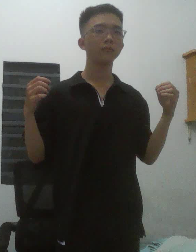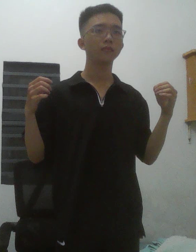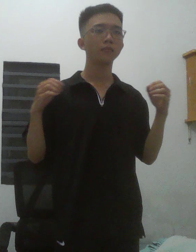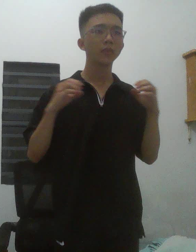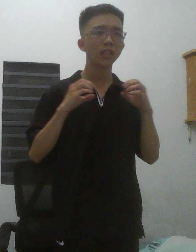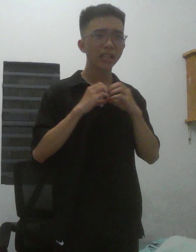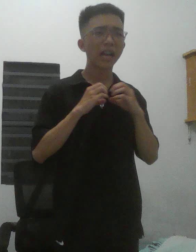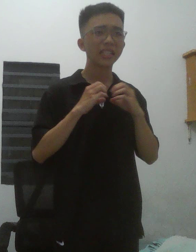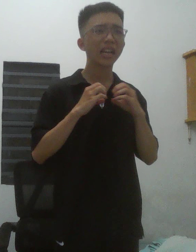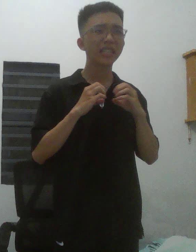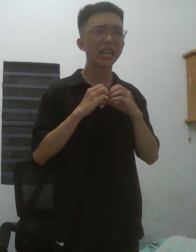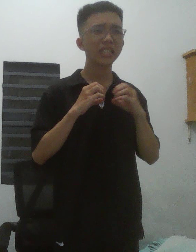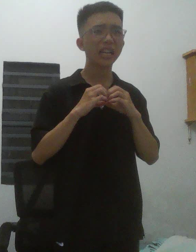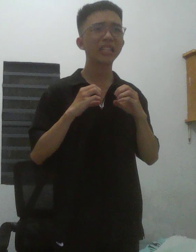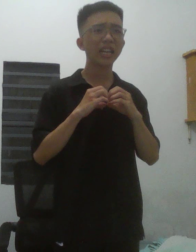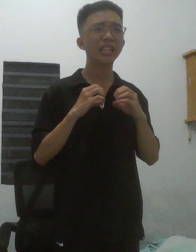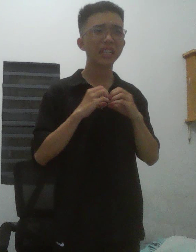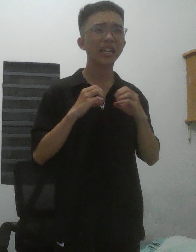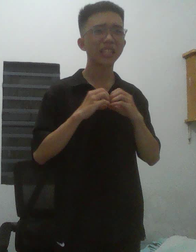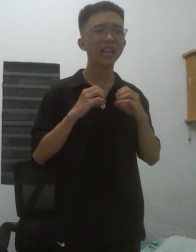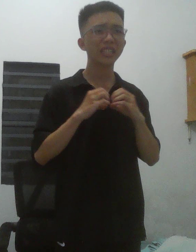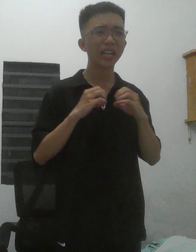cai nhau